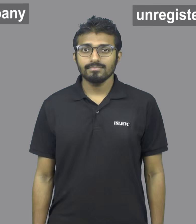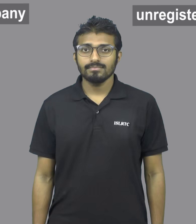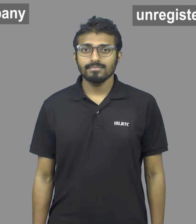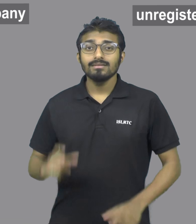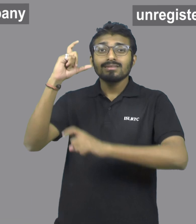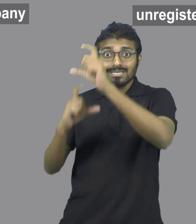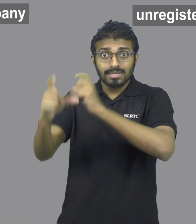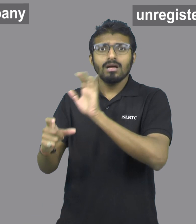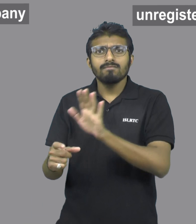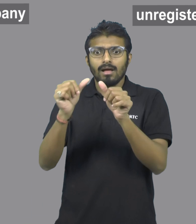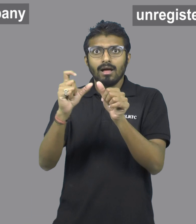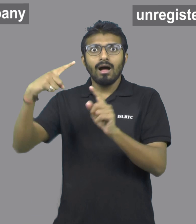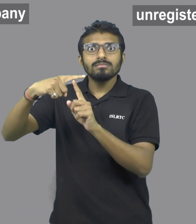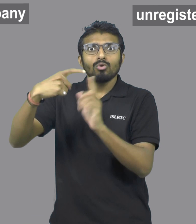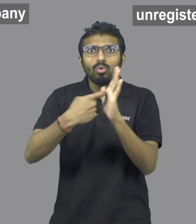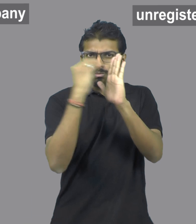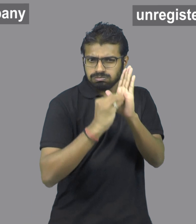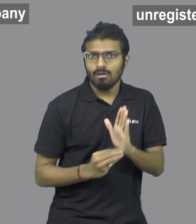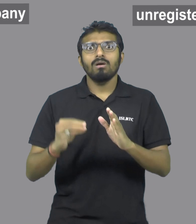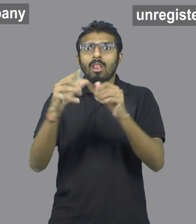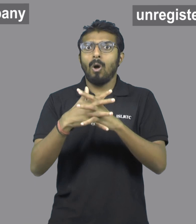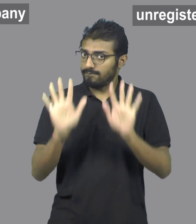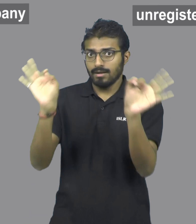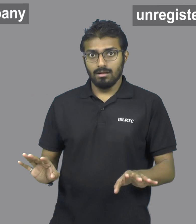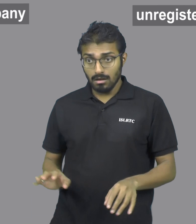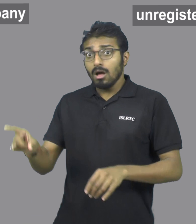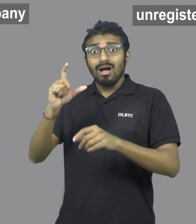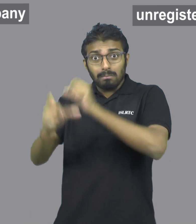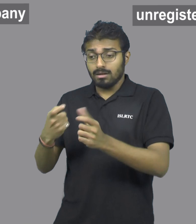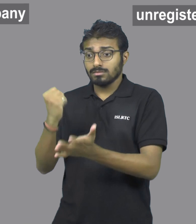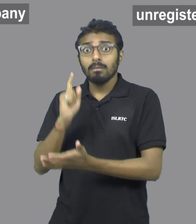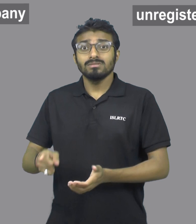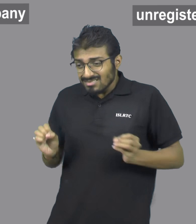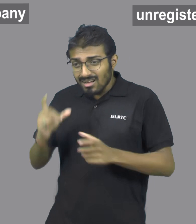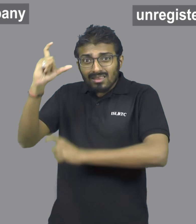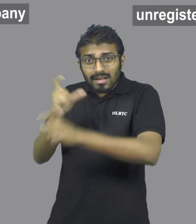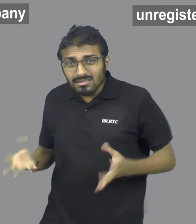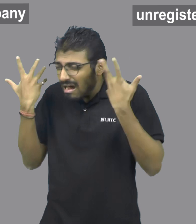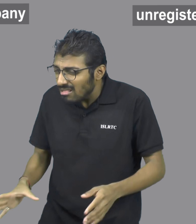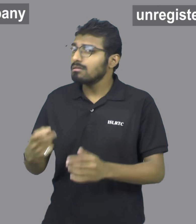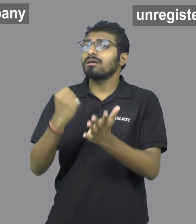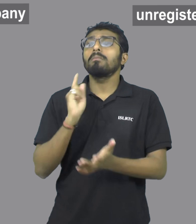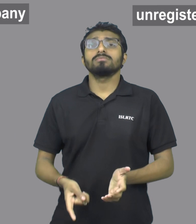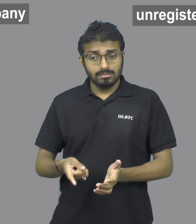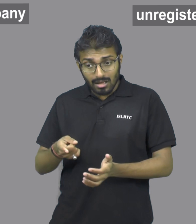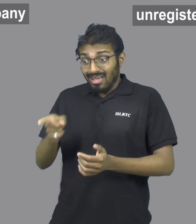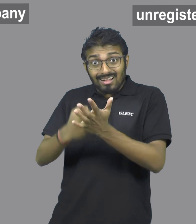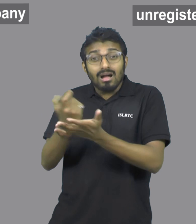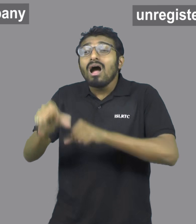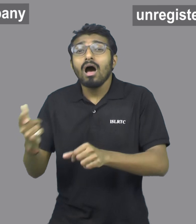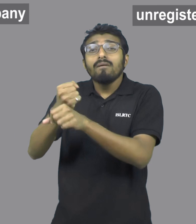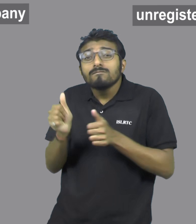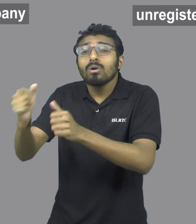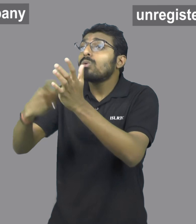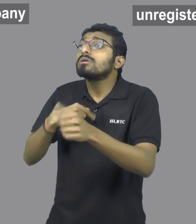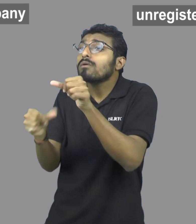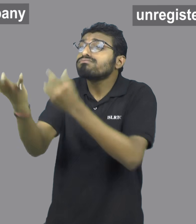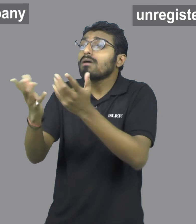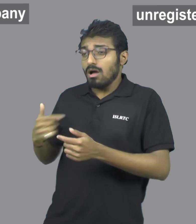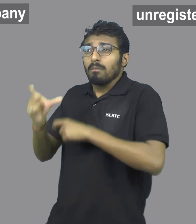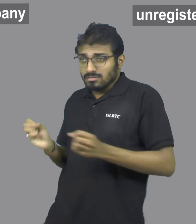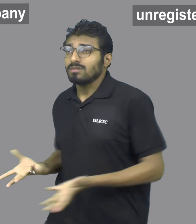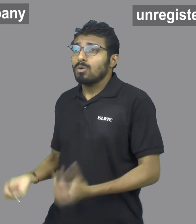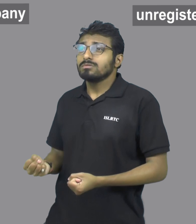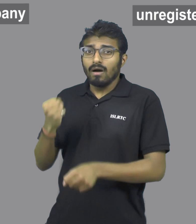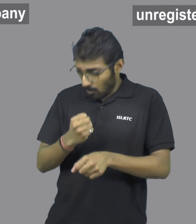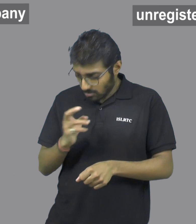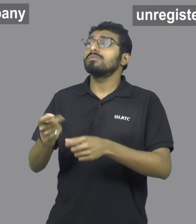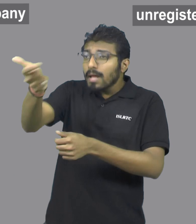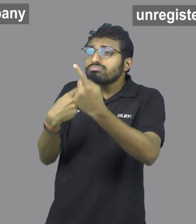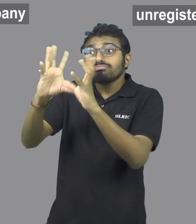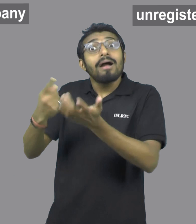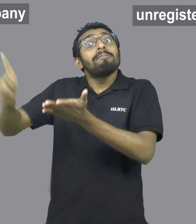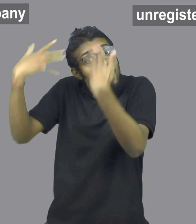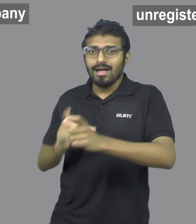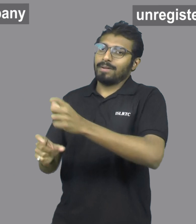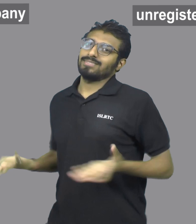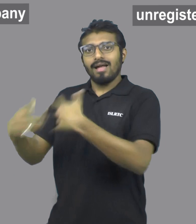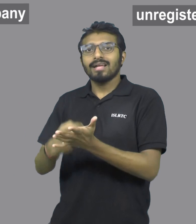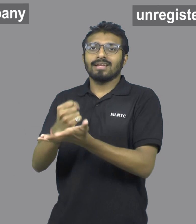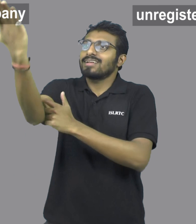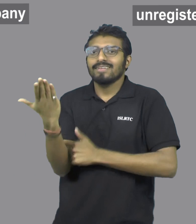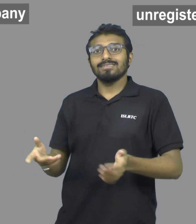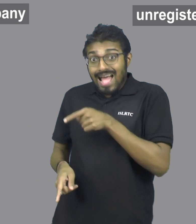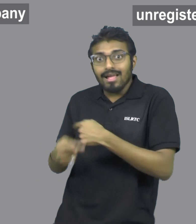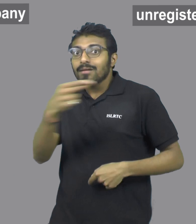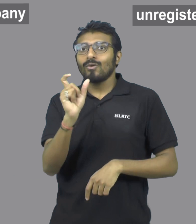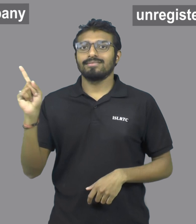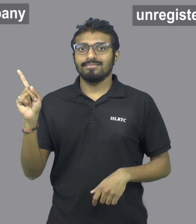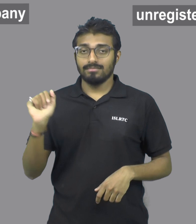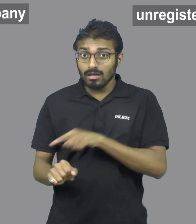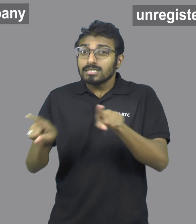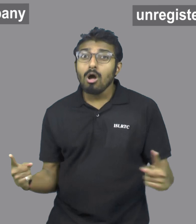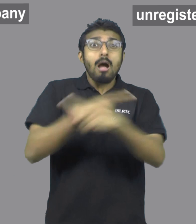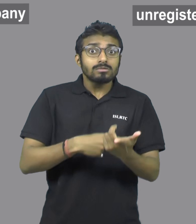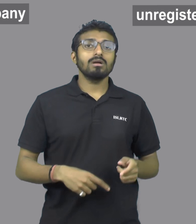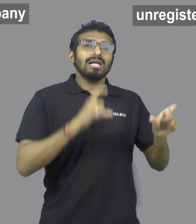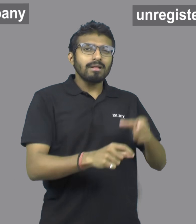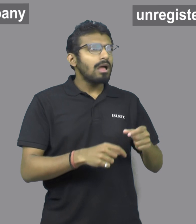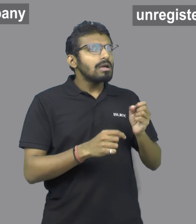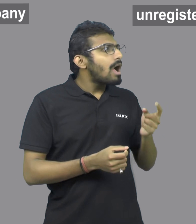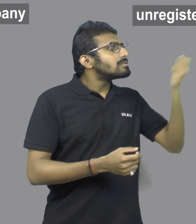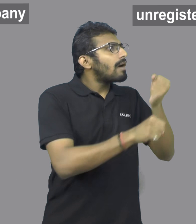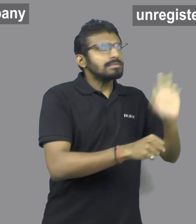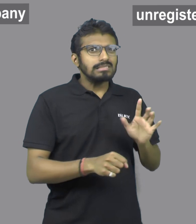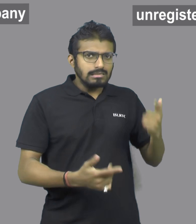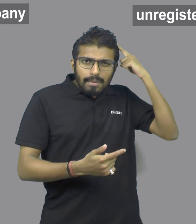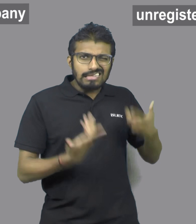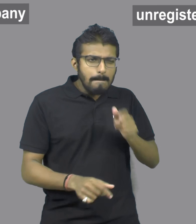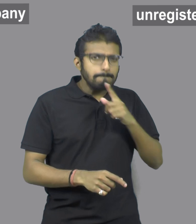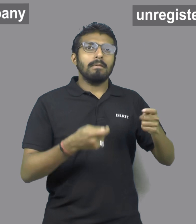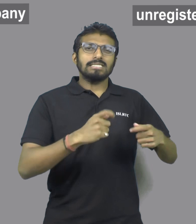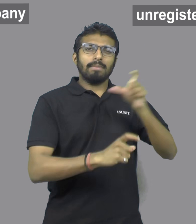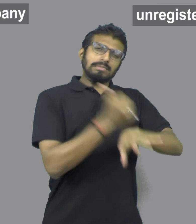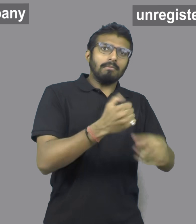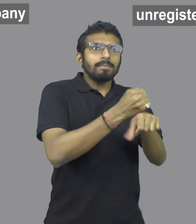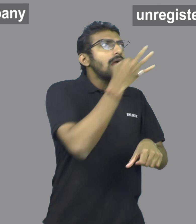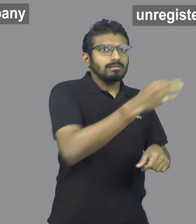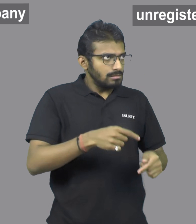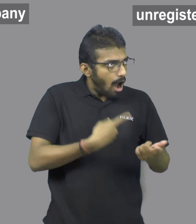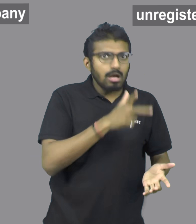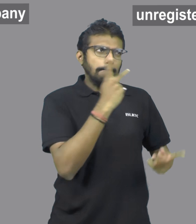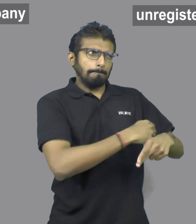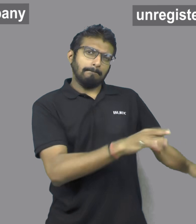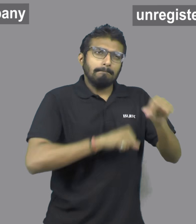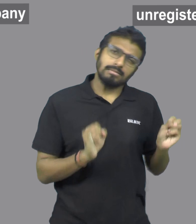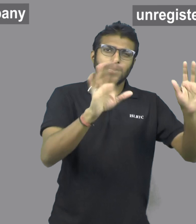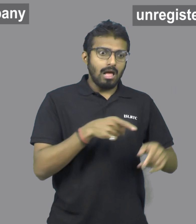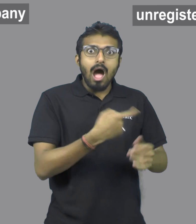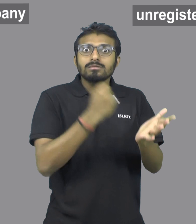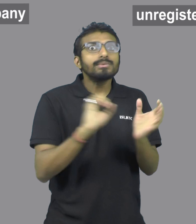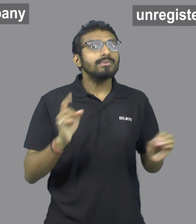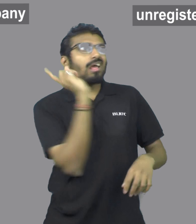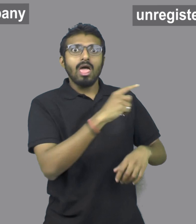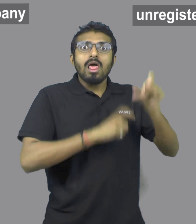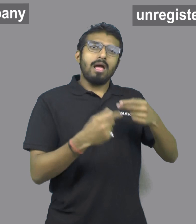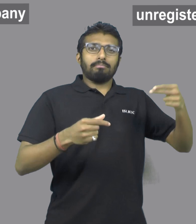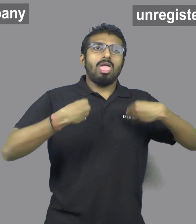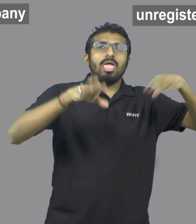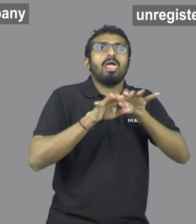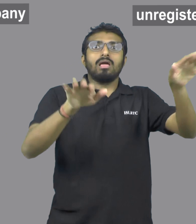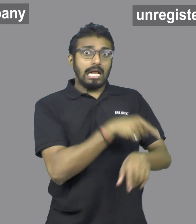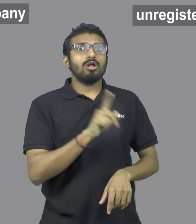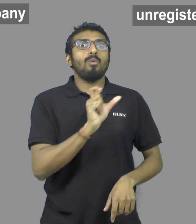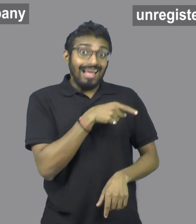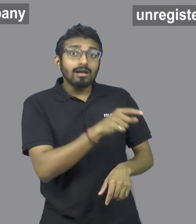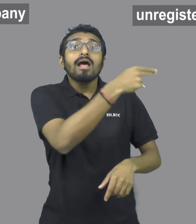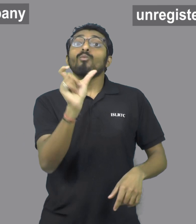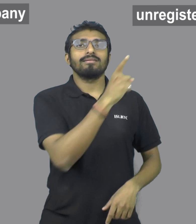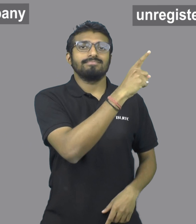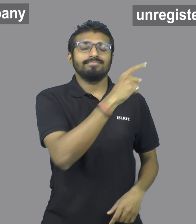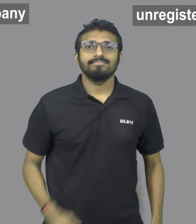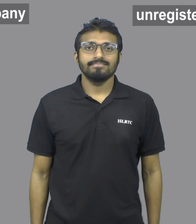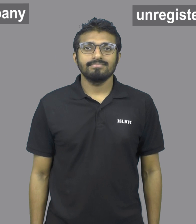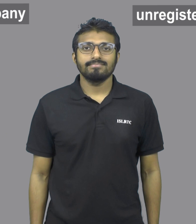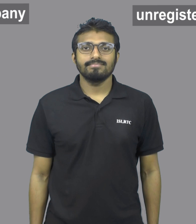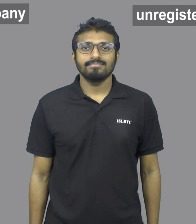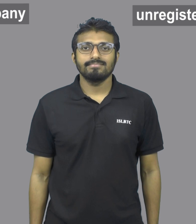Registered Company Unregistered Company